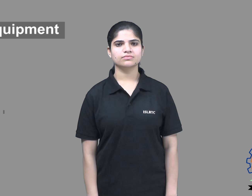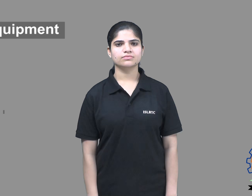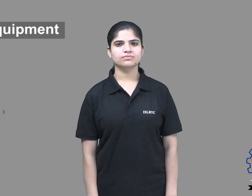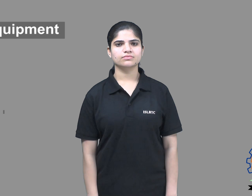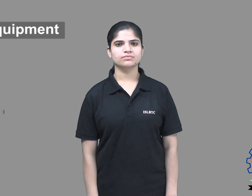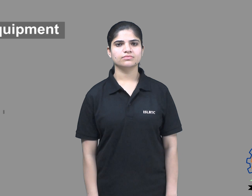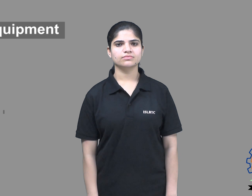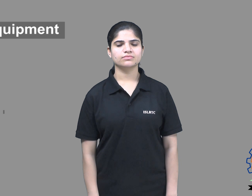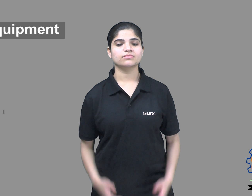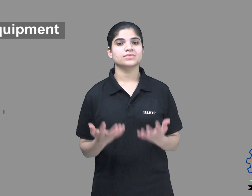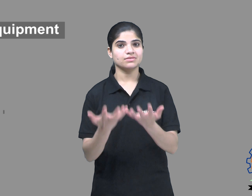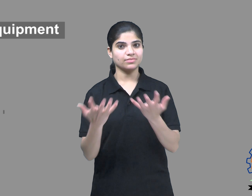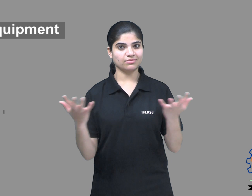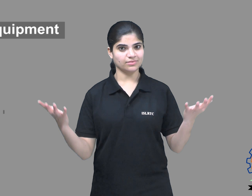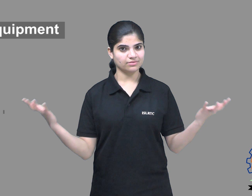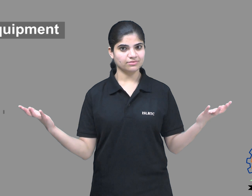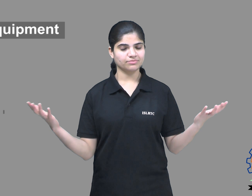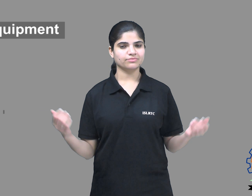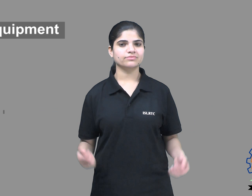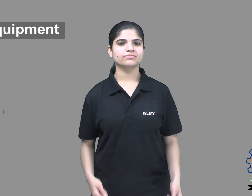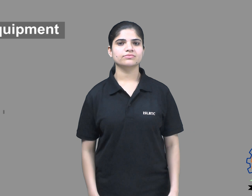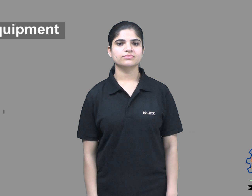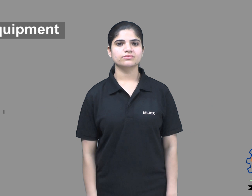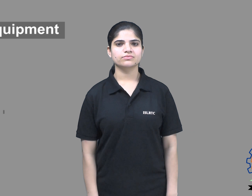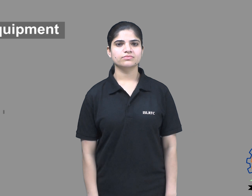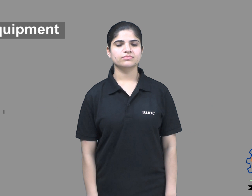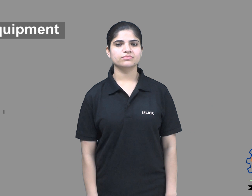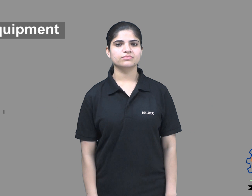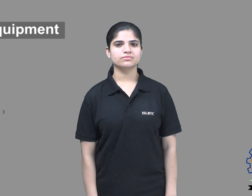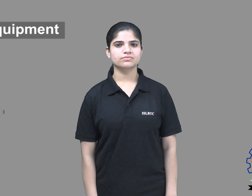Equipment